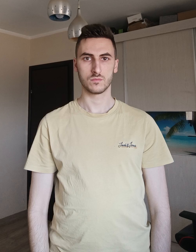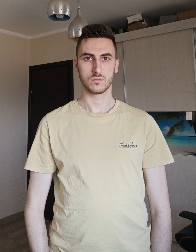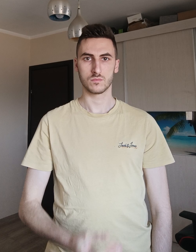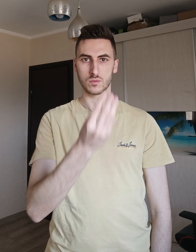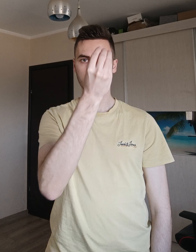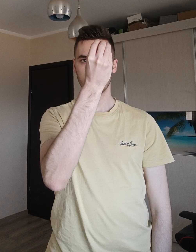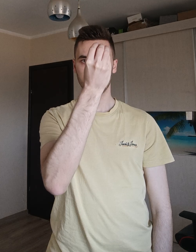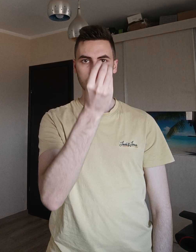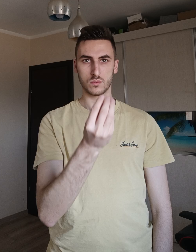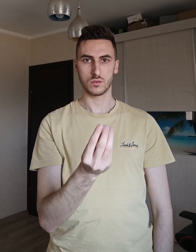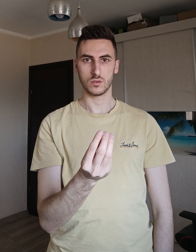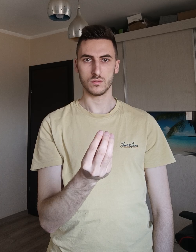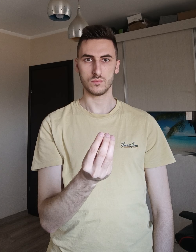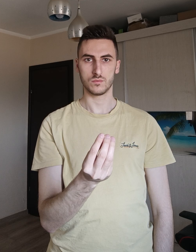טוב